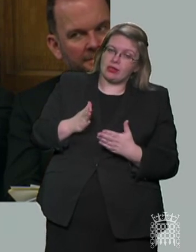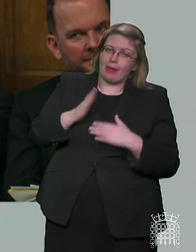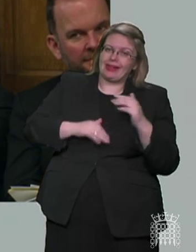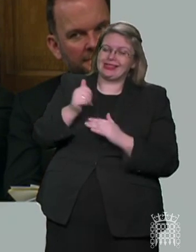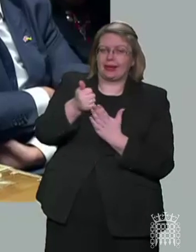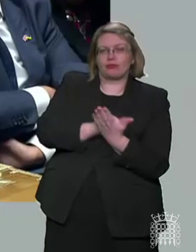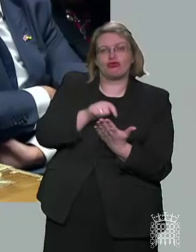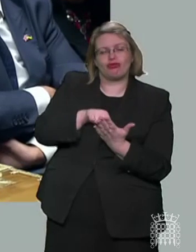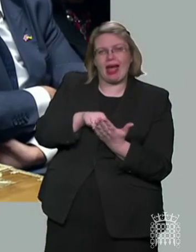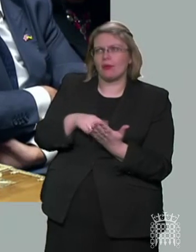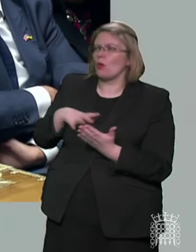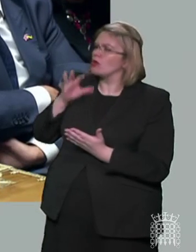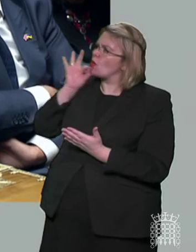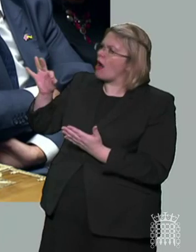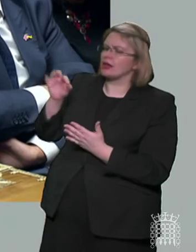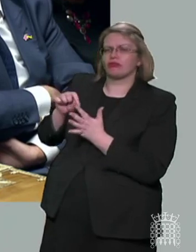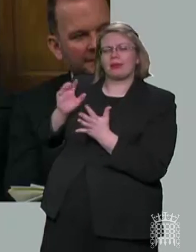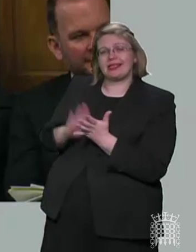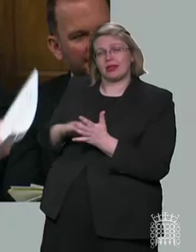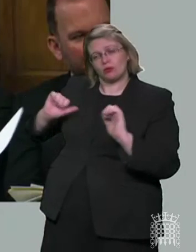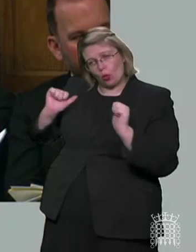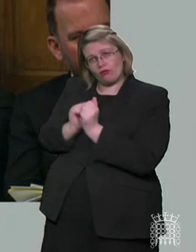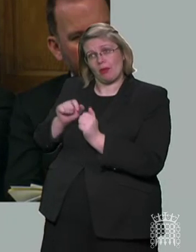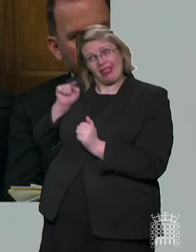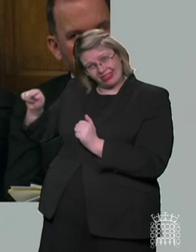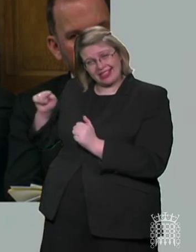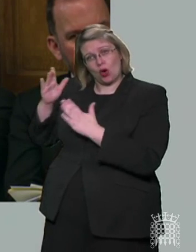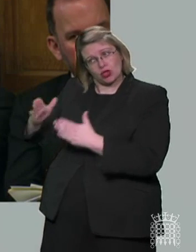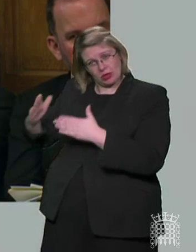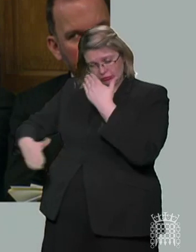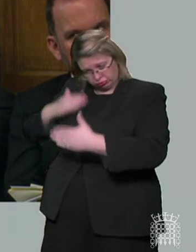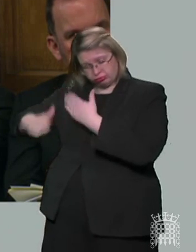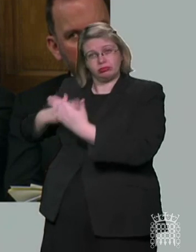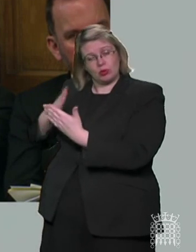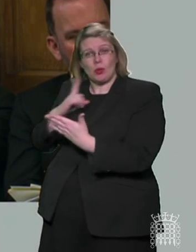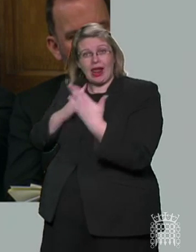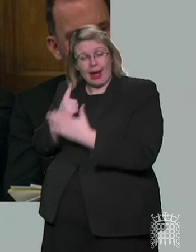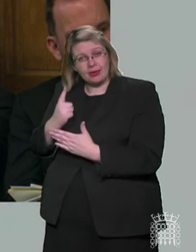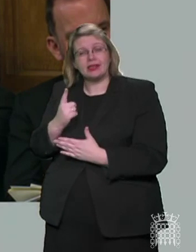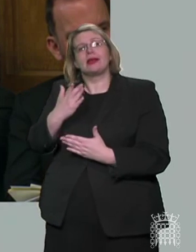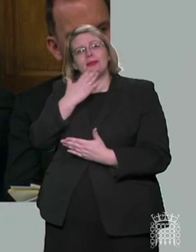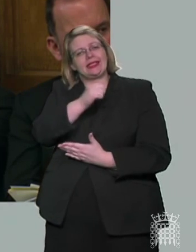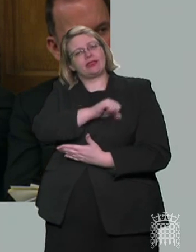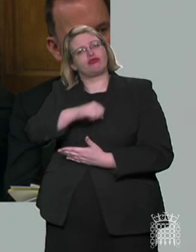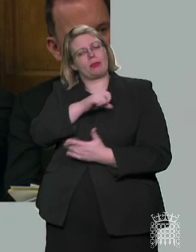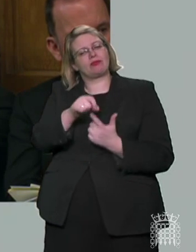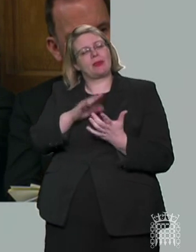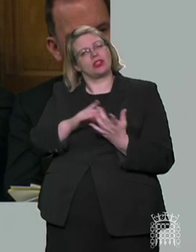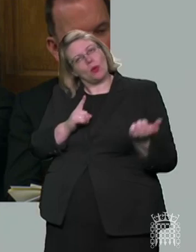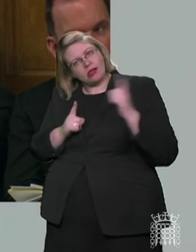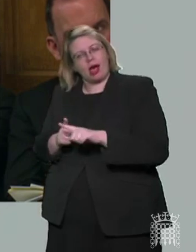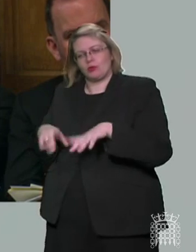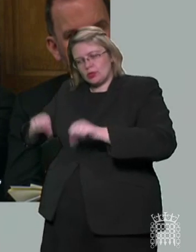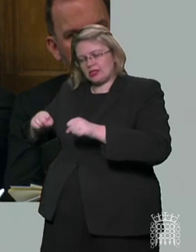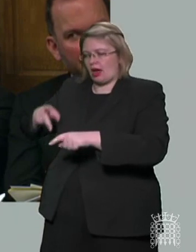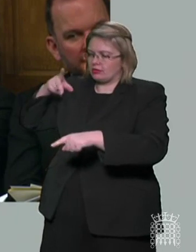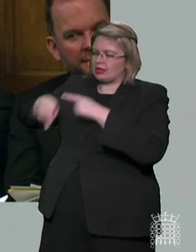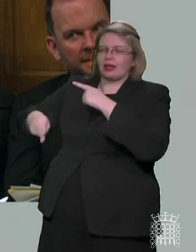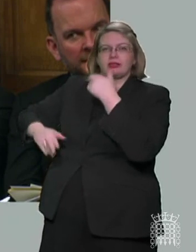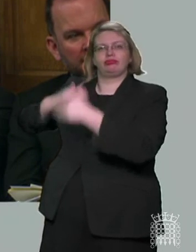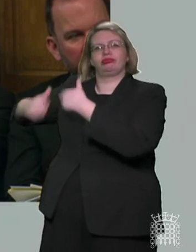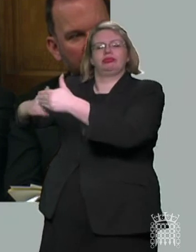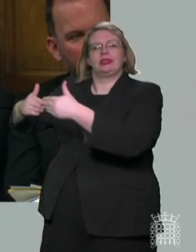Can the Prime Minister confirm that this new community hospital is now full steam ahead, and will he commit to coming to Consett to kick off the building works if the plan goes ahead by the end of next year?